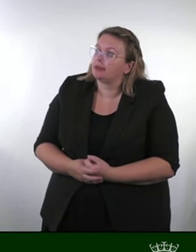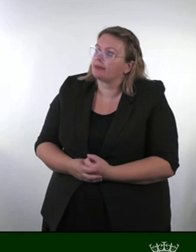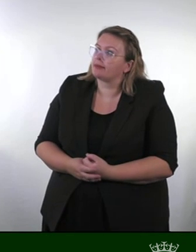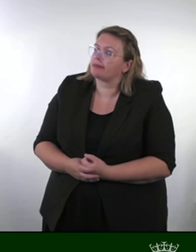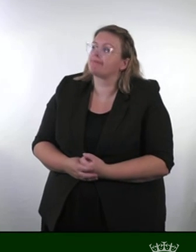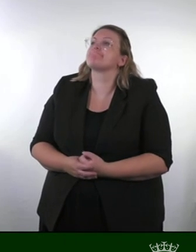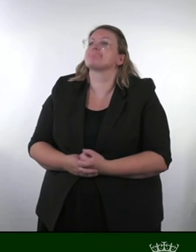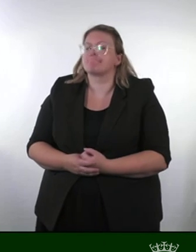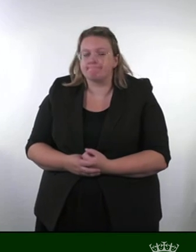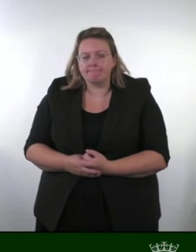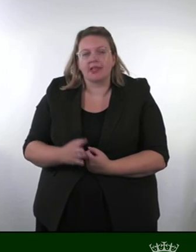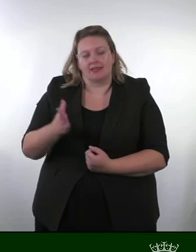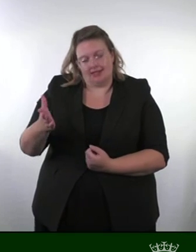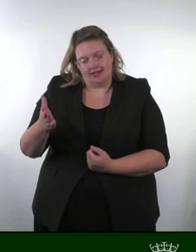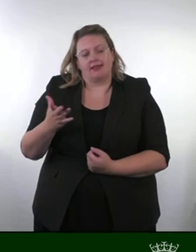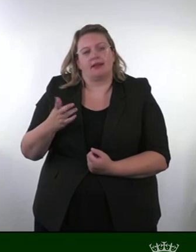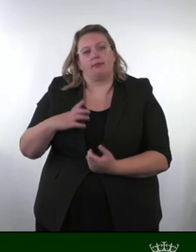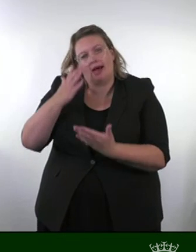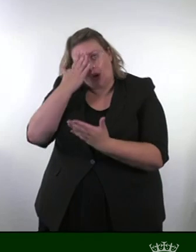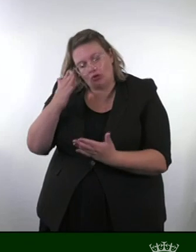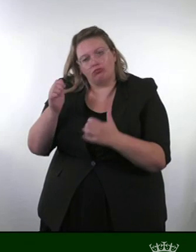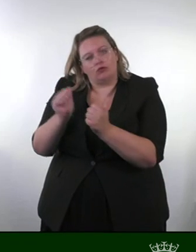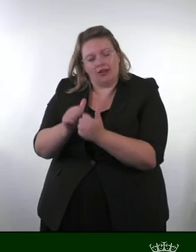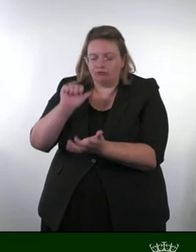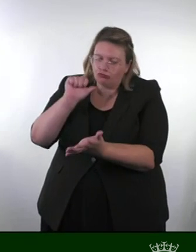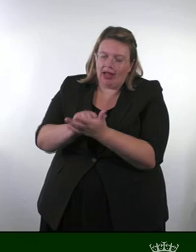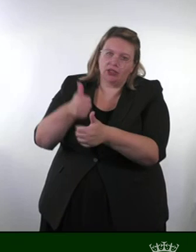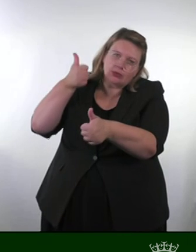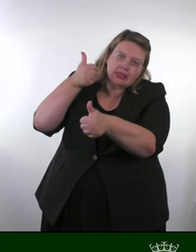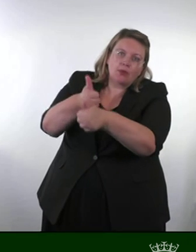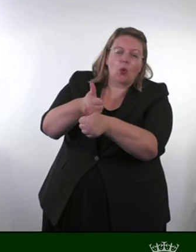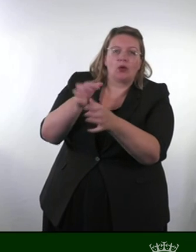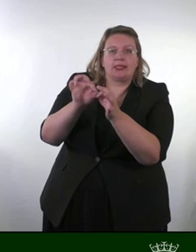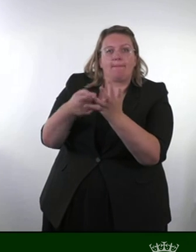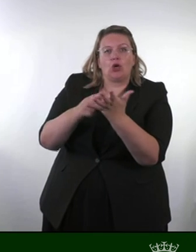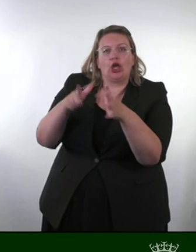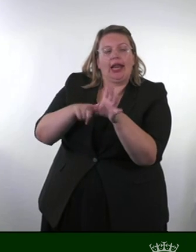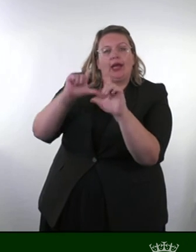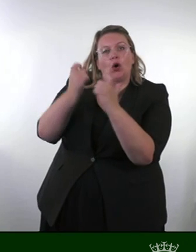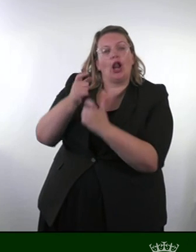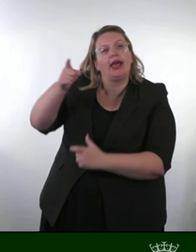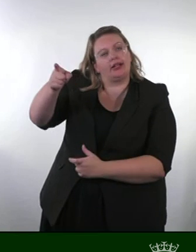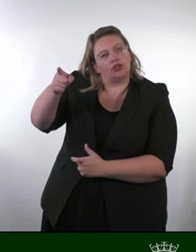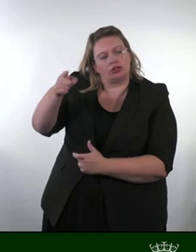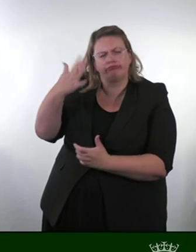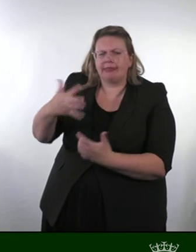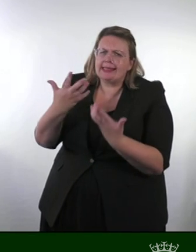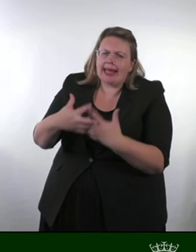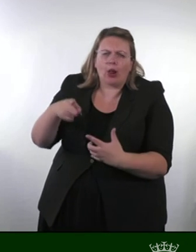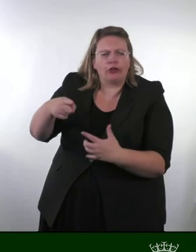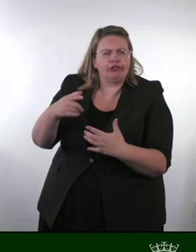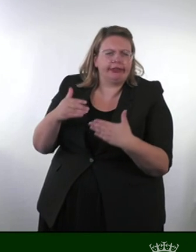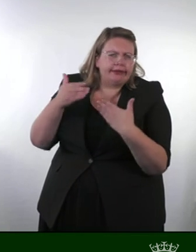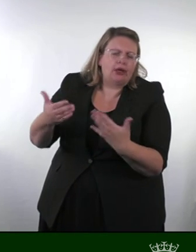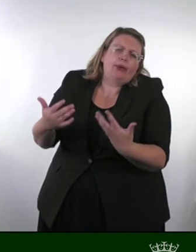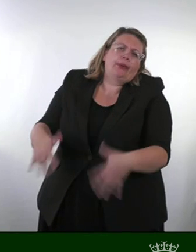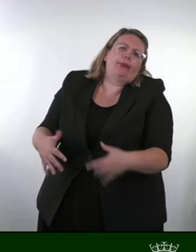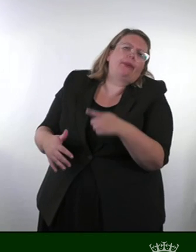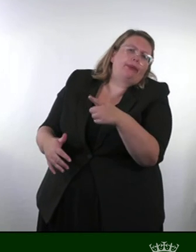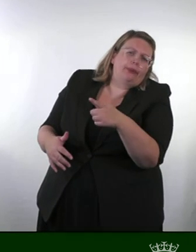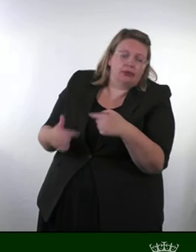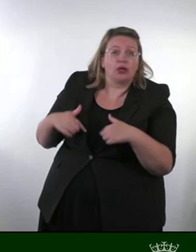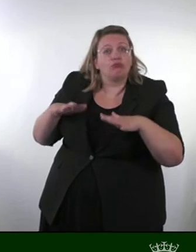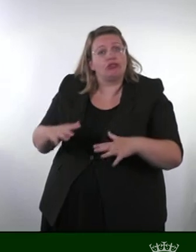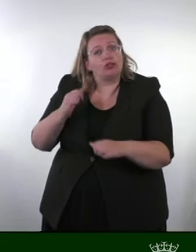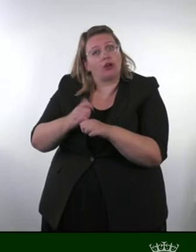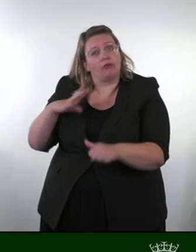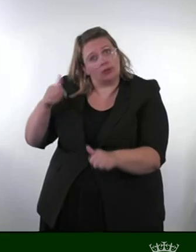My honourable Friend is absolutely right to champion Burnley College and the cutting edge education in the technologies of the future that this Government support.